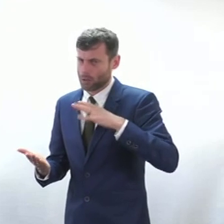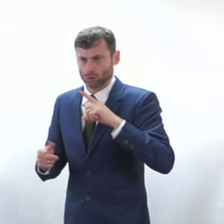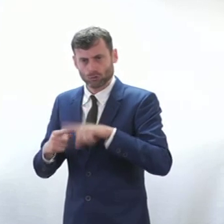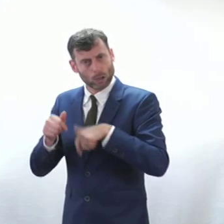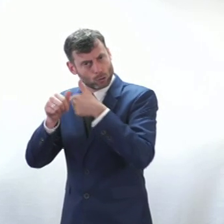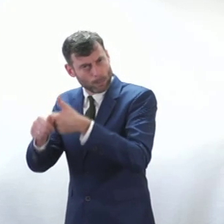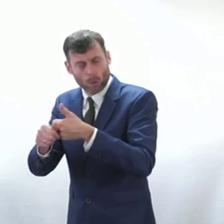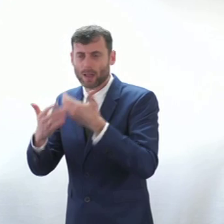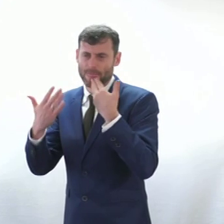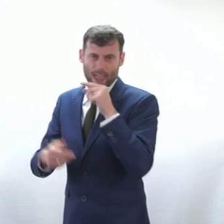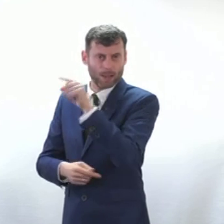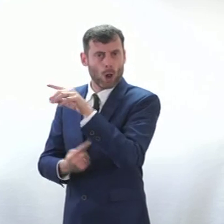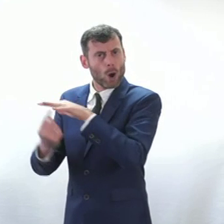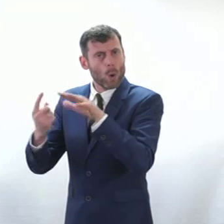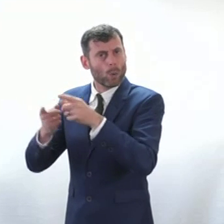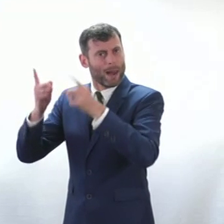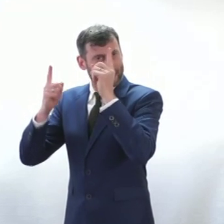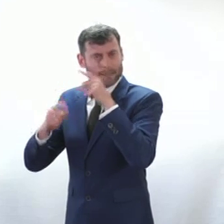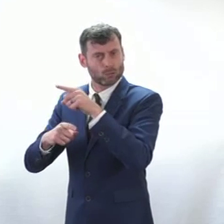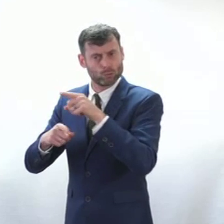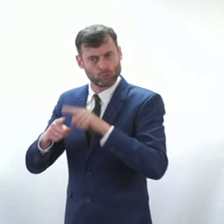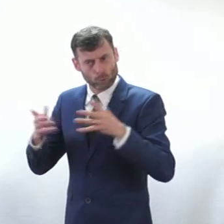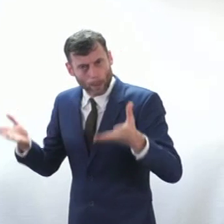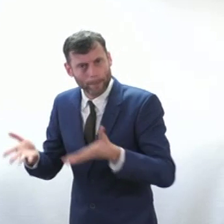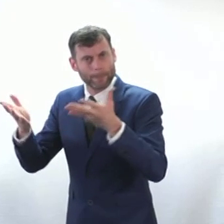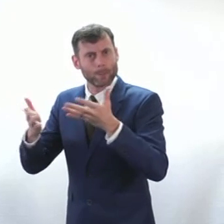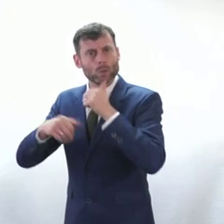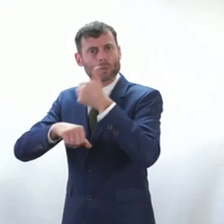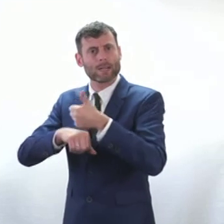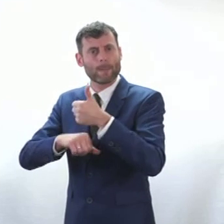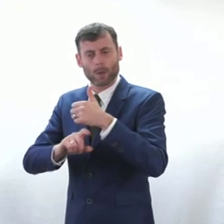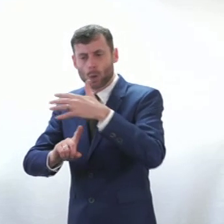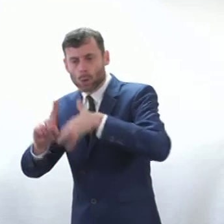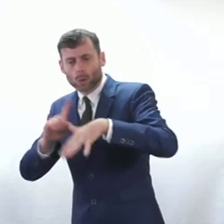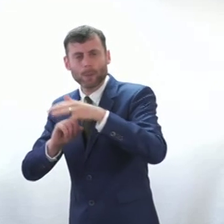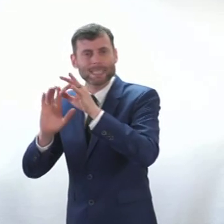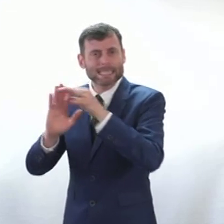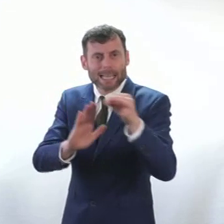Friend and local leaders for what they are doing to promote community testing.